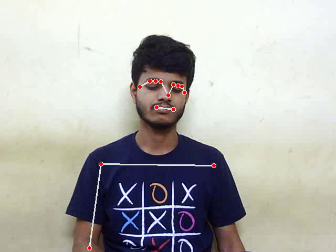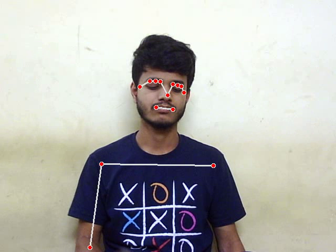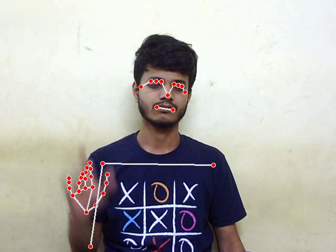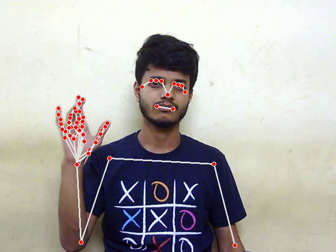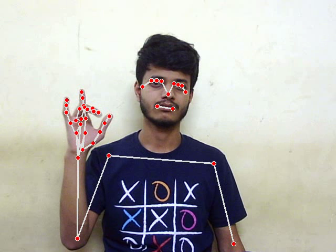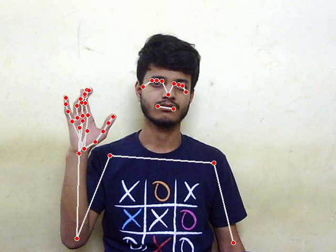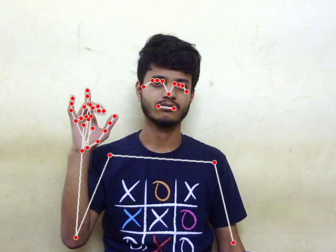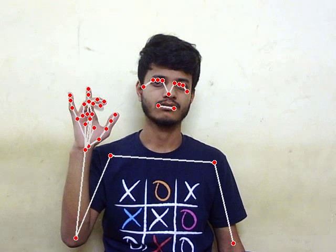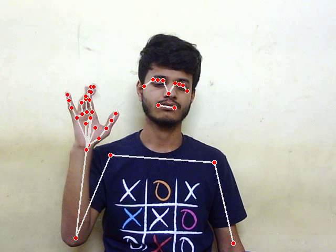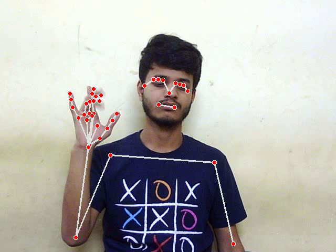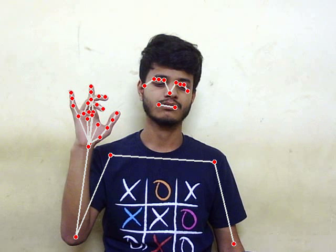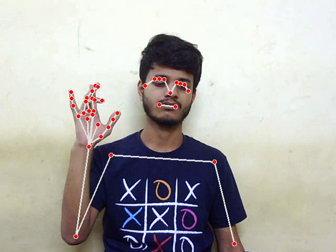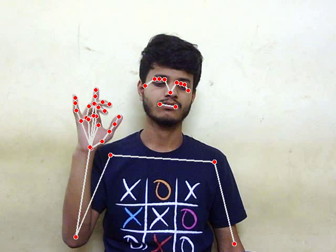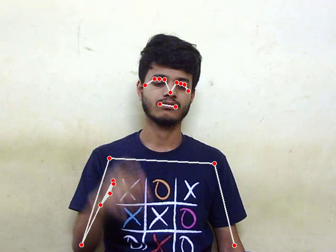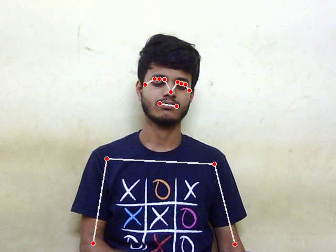why